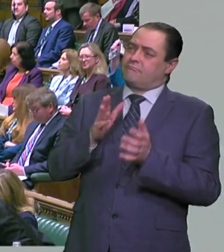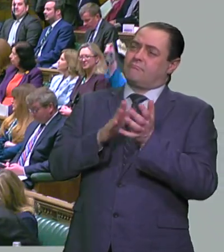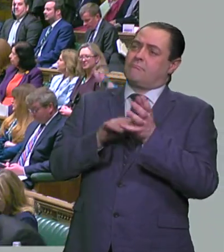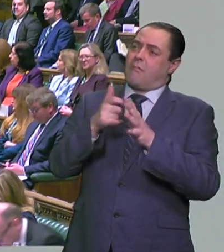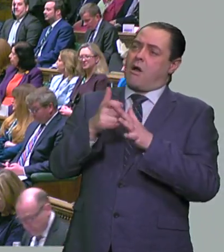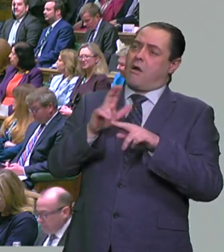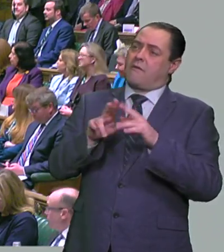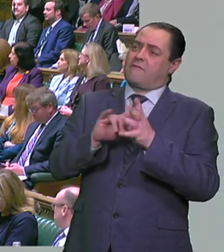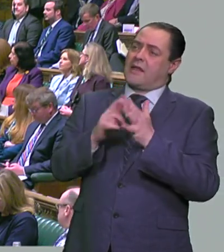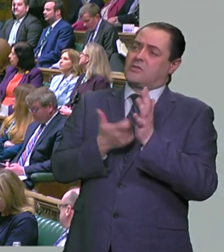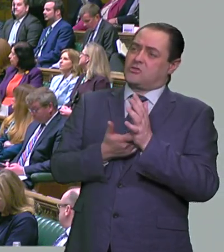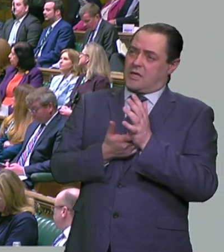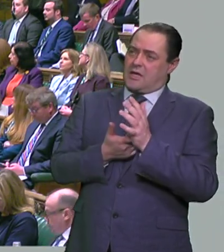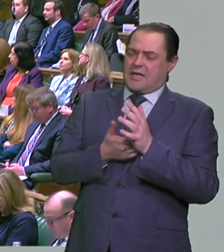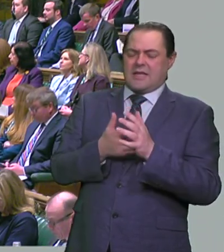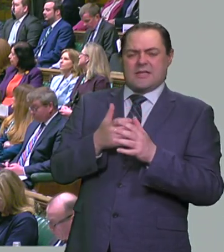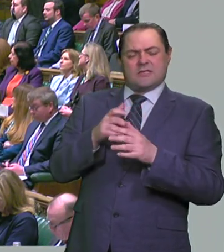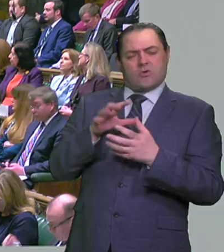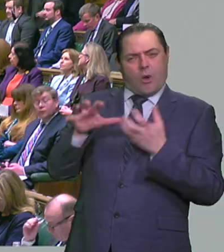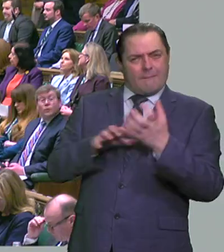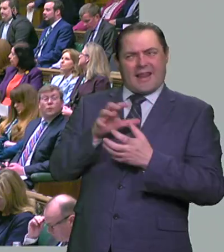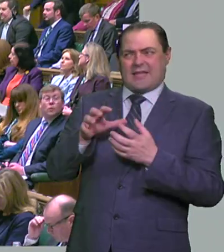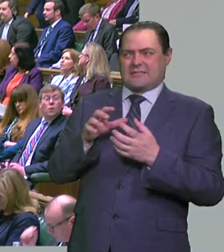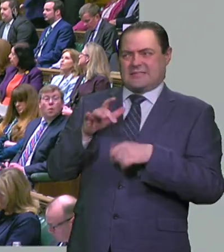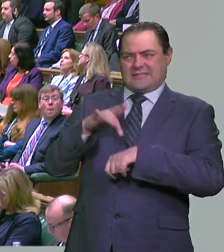Legacy is an extremely complex and sensitive issue.